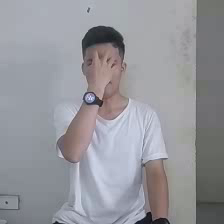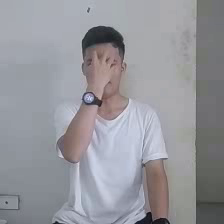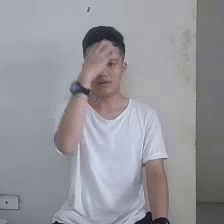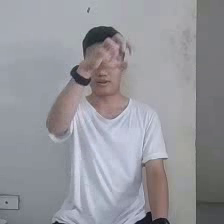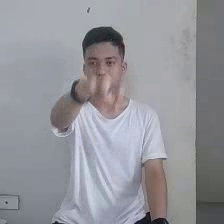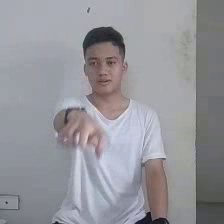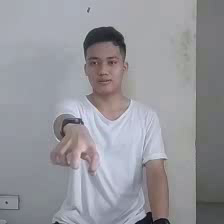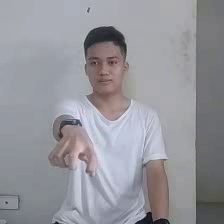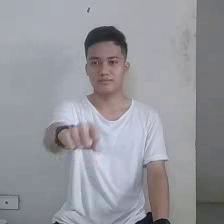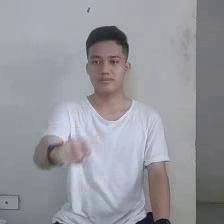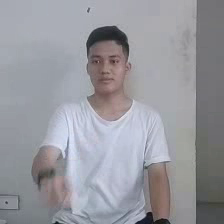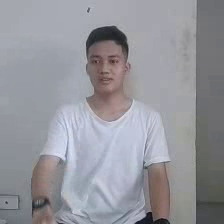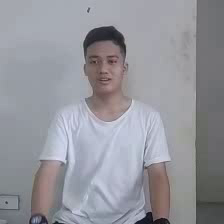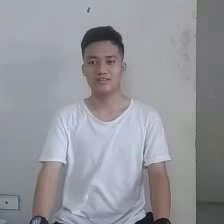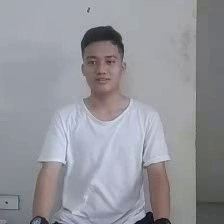Áp dụng